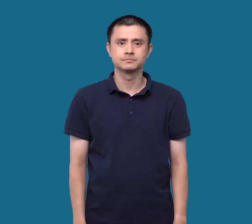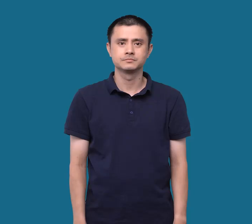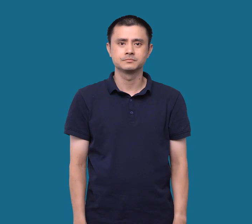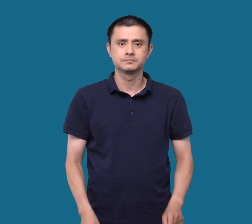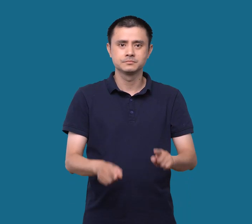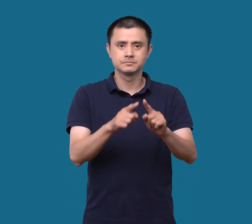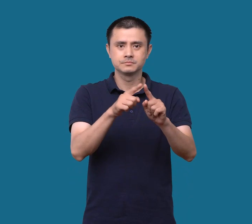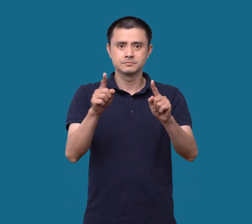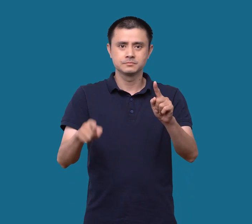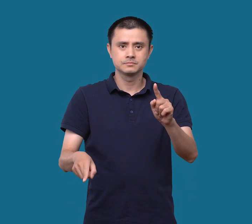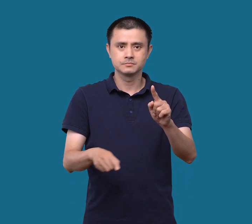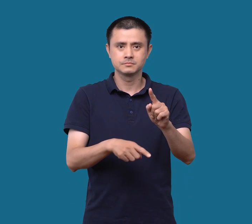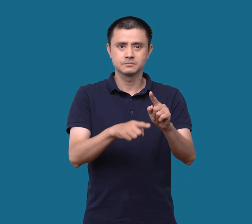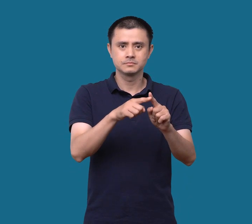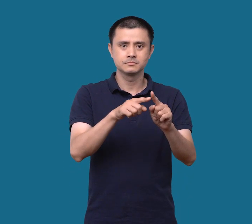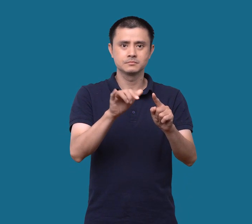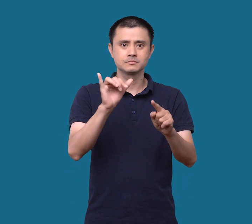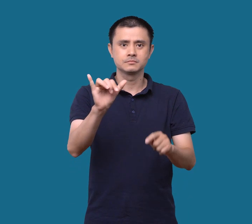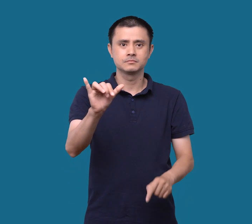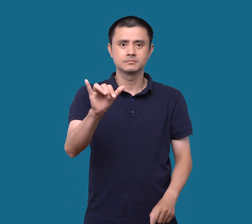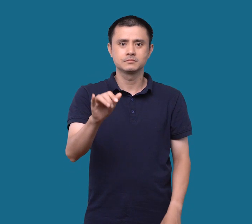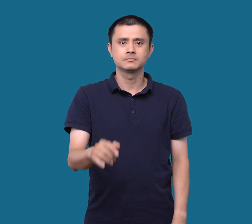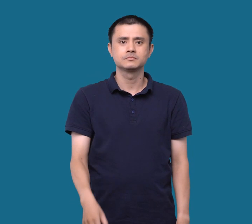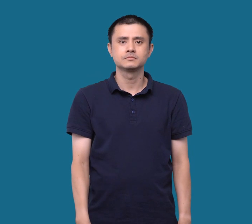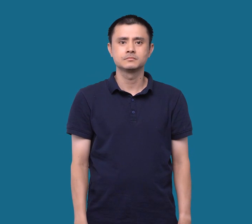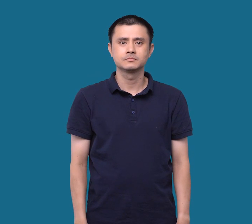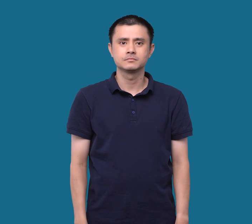lục giác